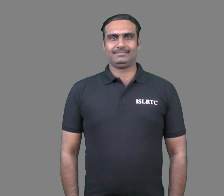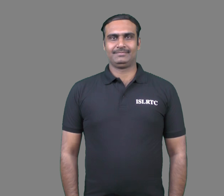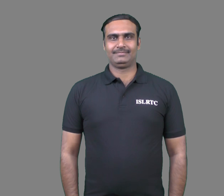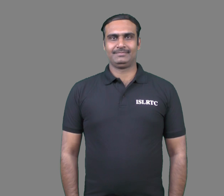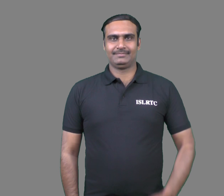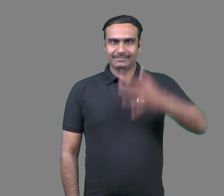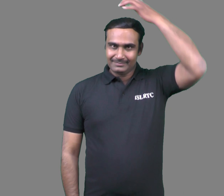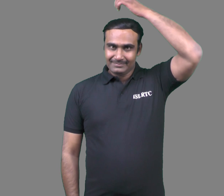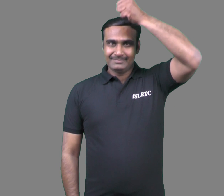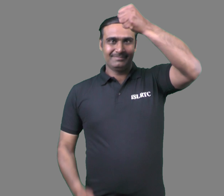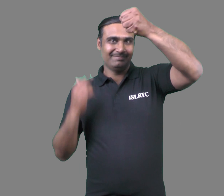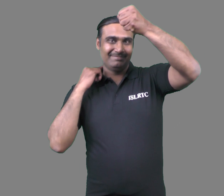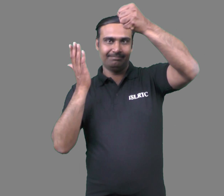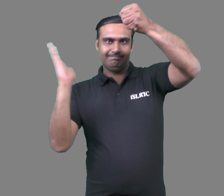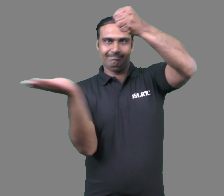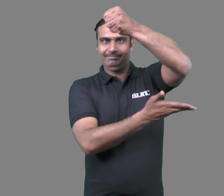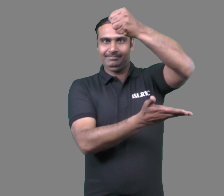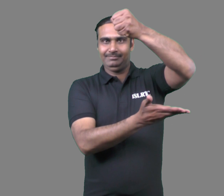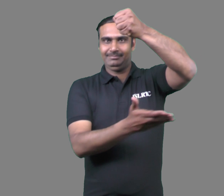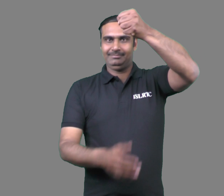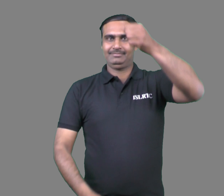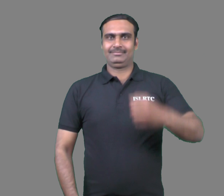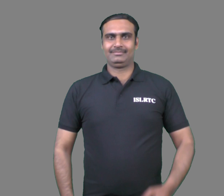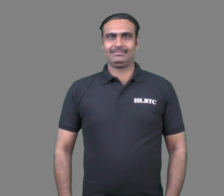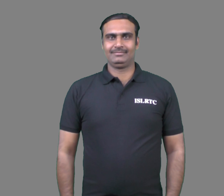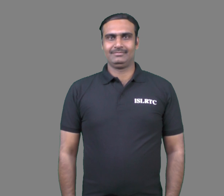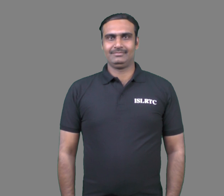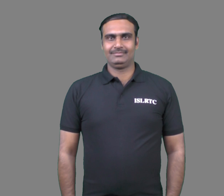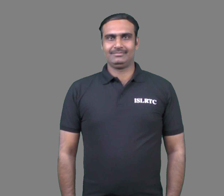Behead